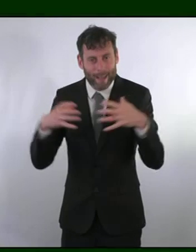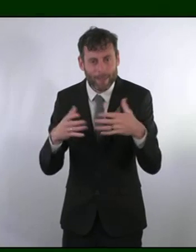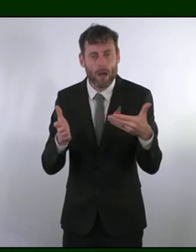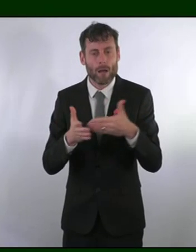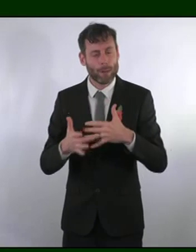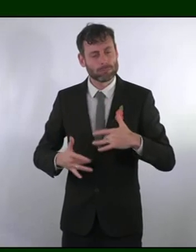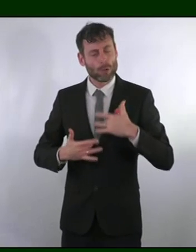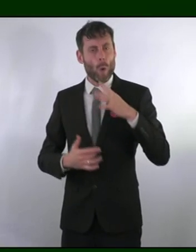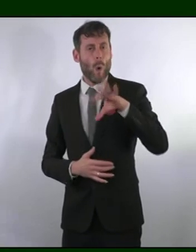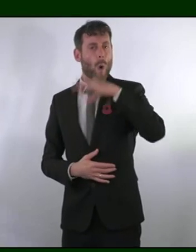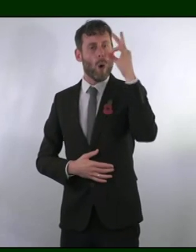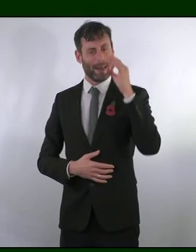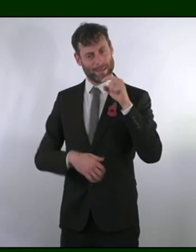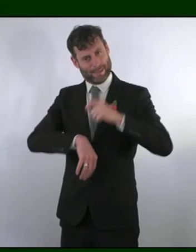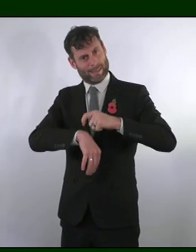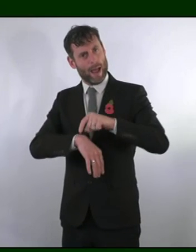All I can say is that the more intensively